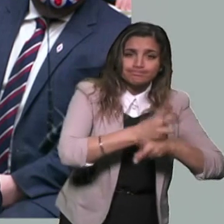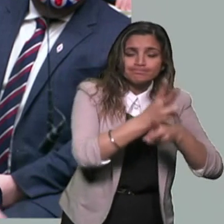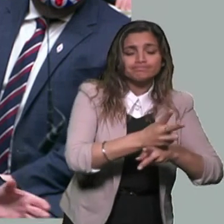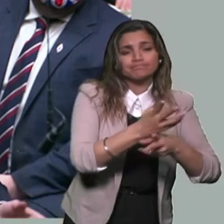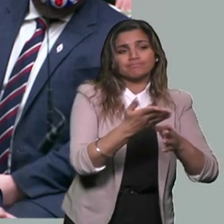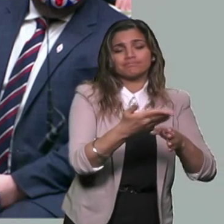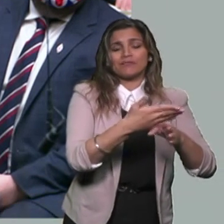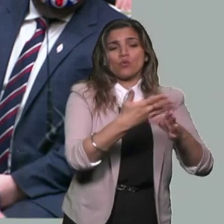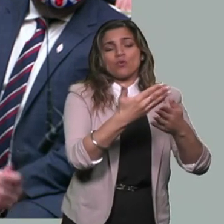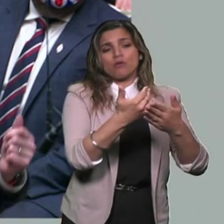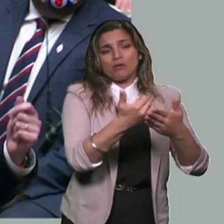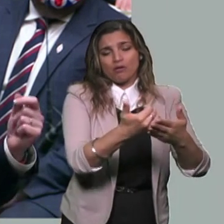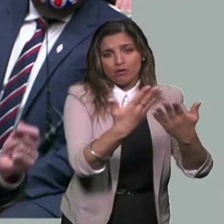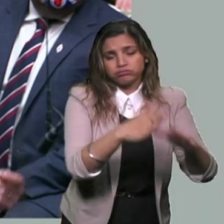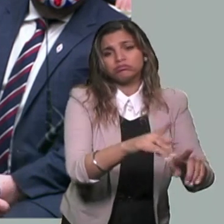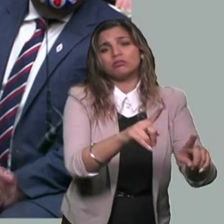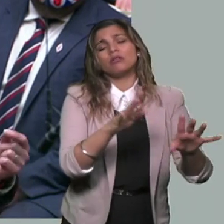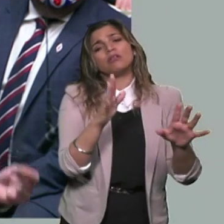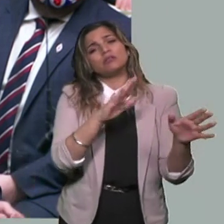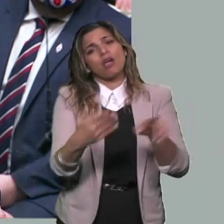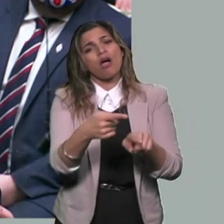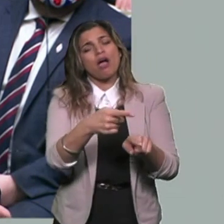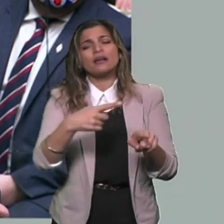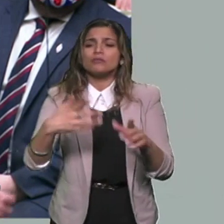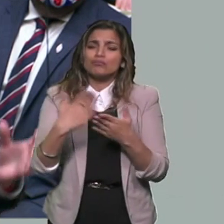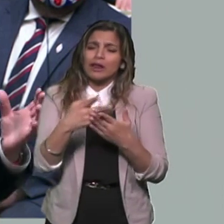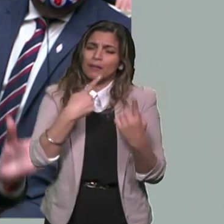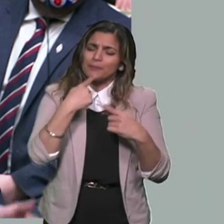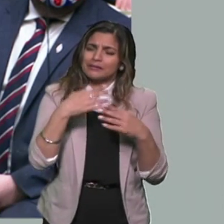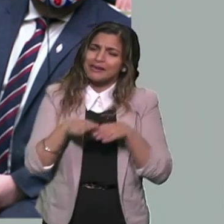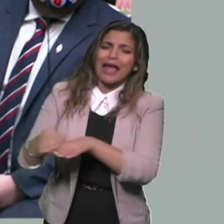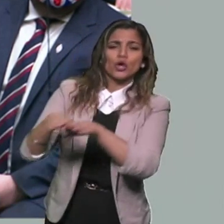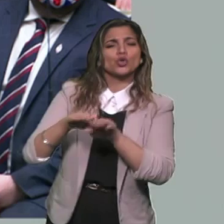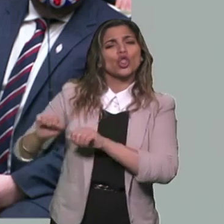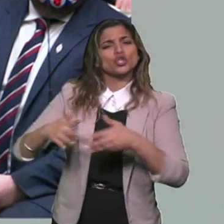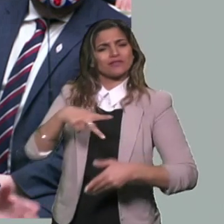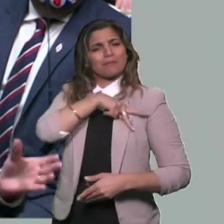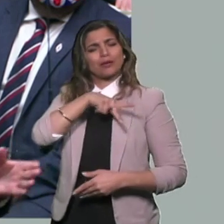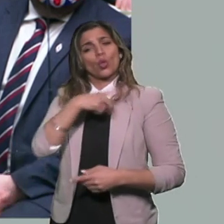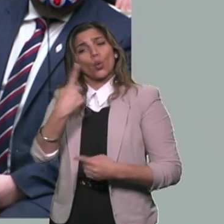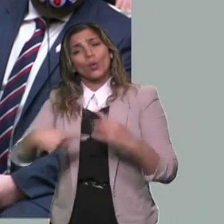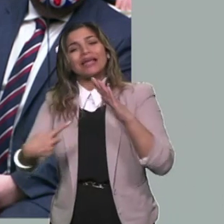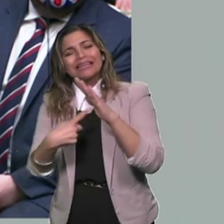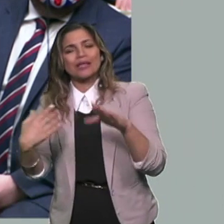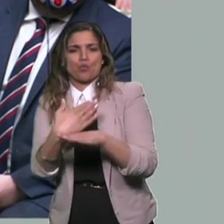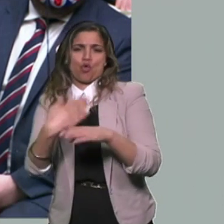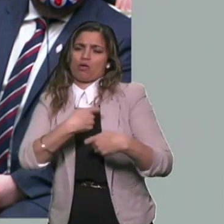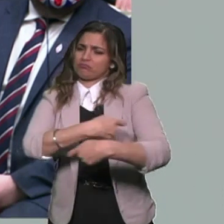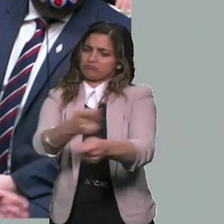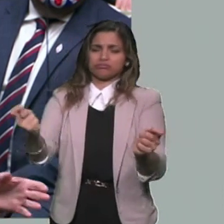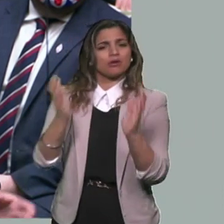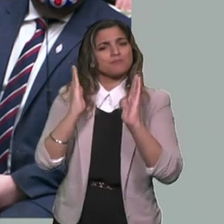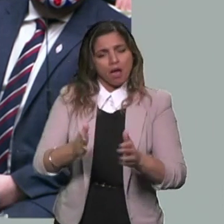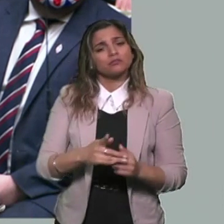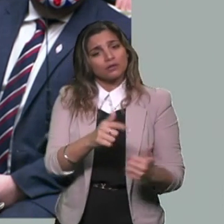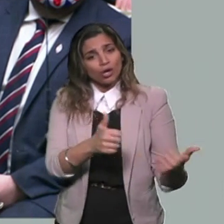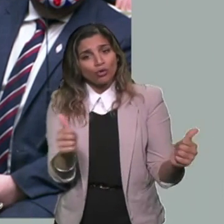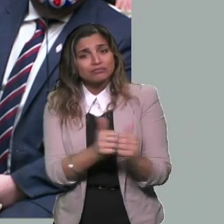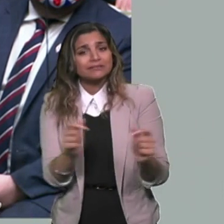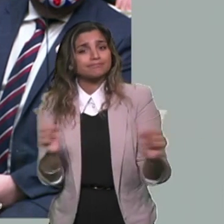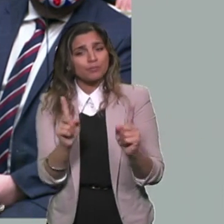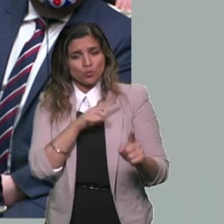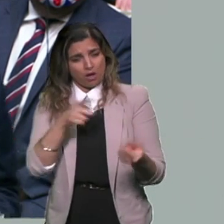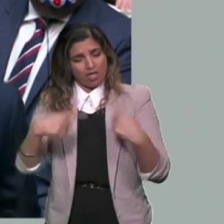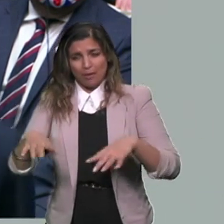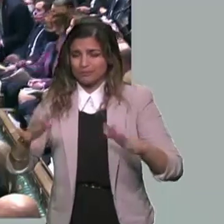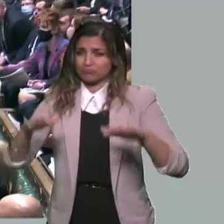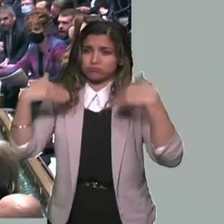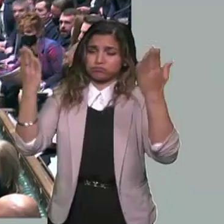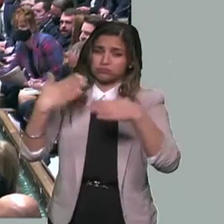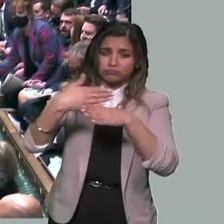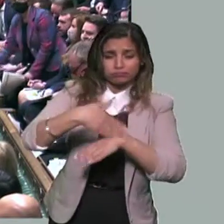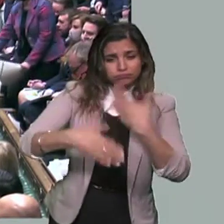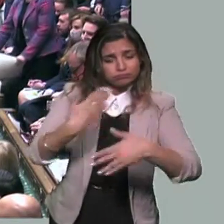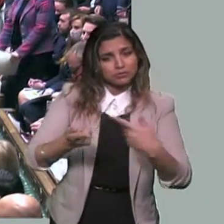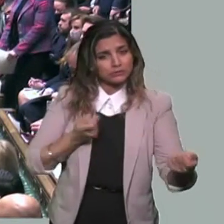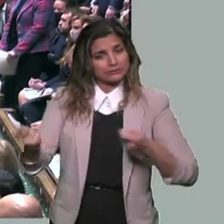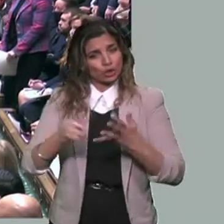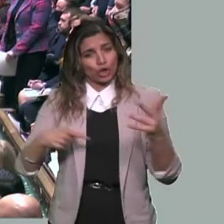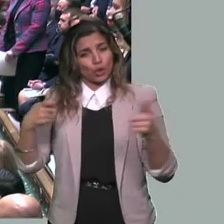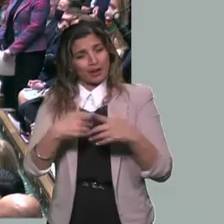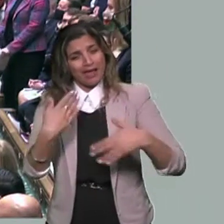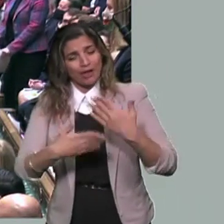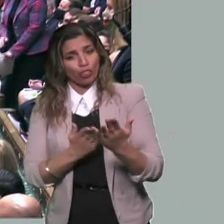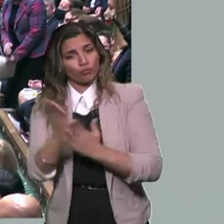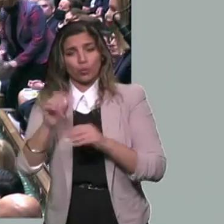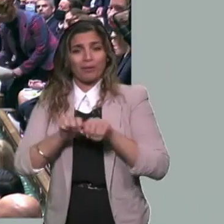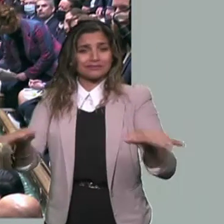Will he consider following their lead in issuing a national service medal for all our key workers, who have done such an outstanding job in keeping our country going throughout the pandemic?